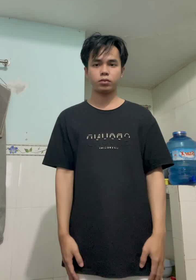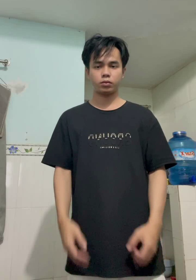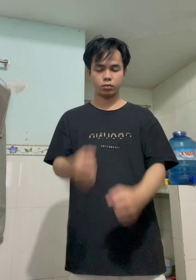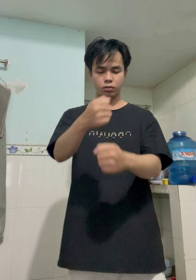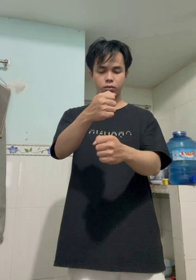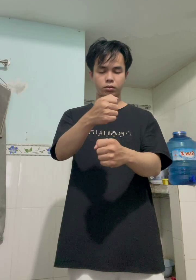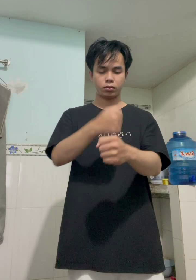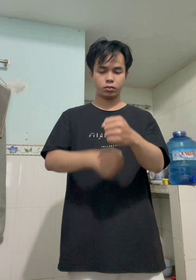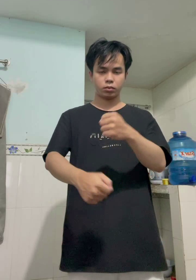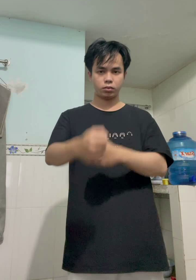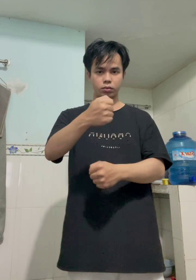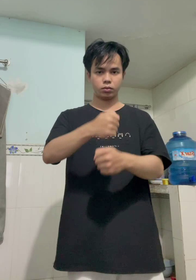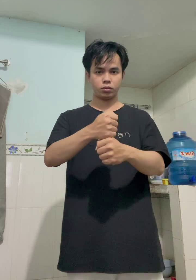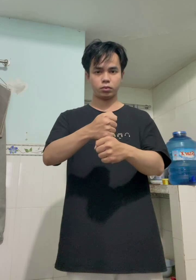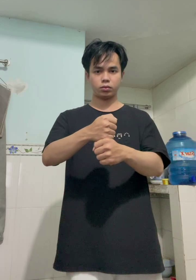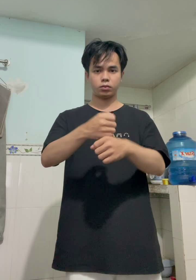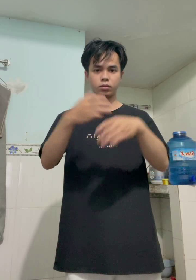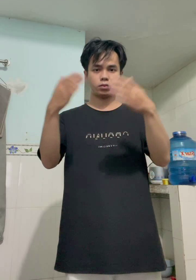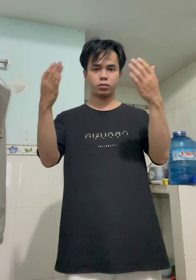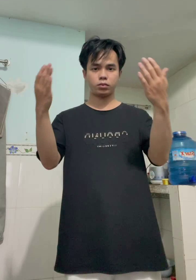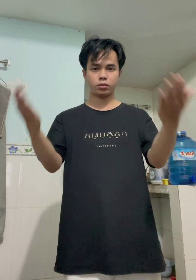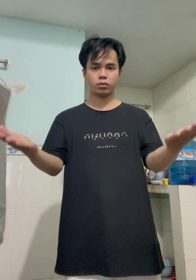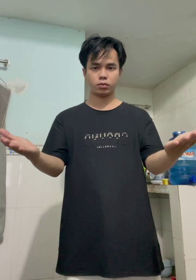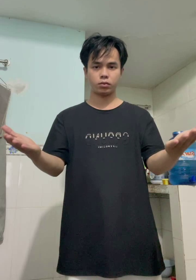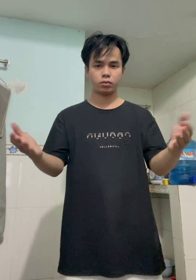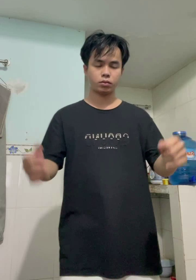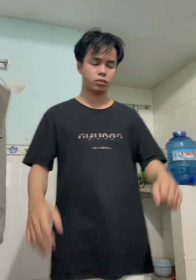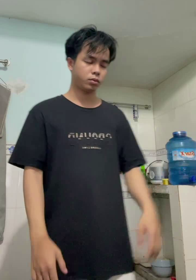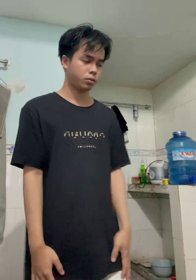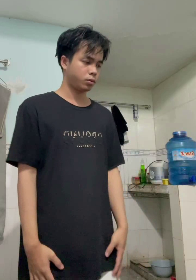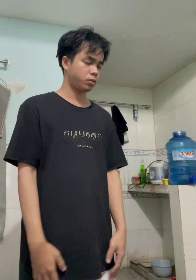nam nay